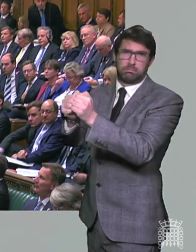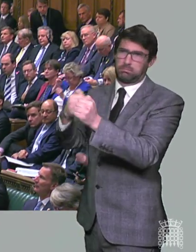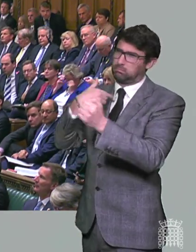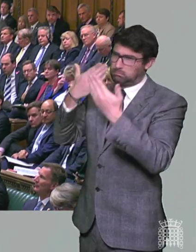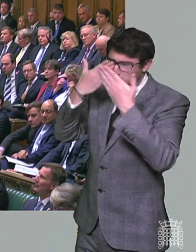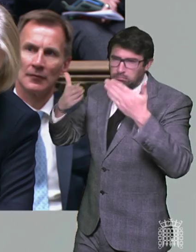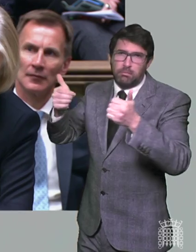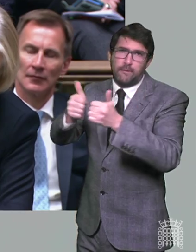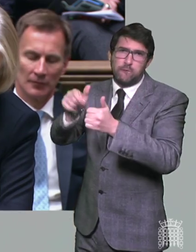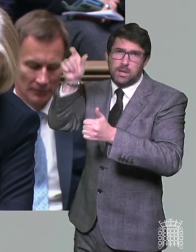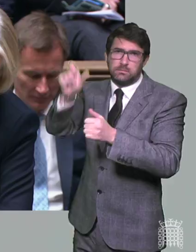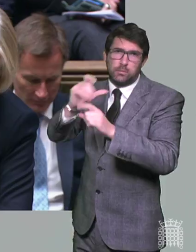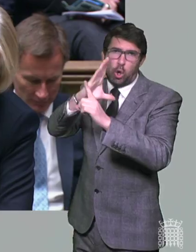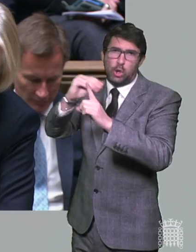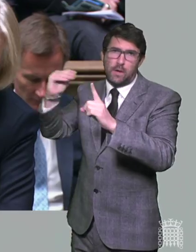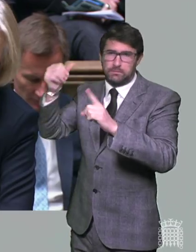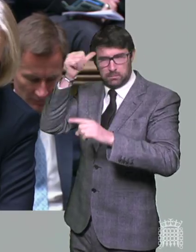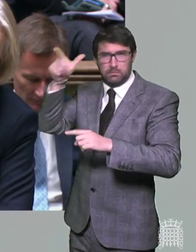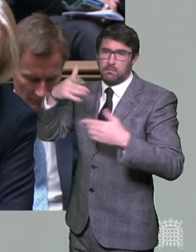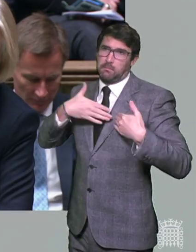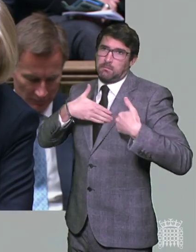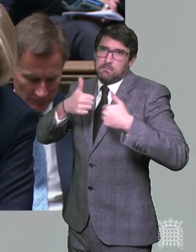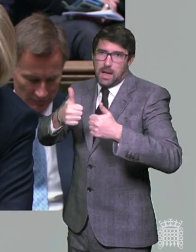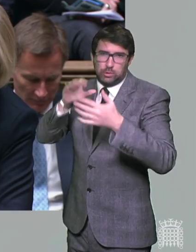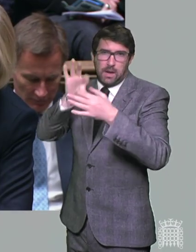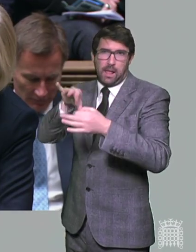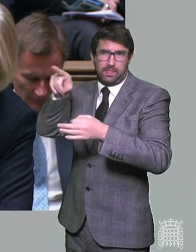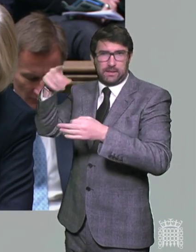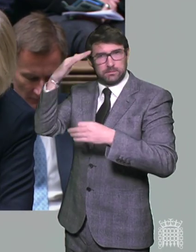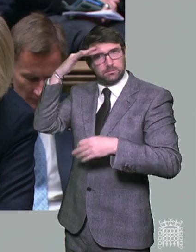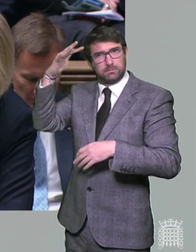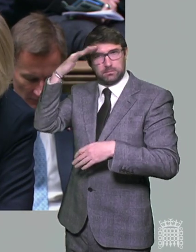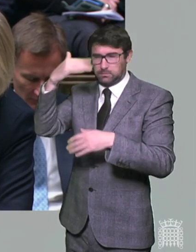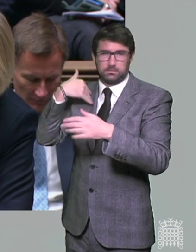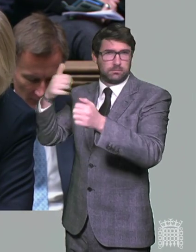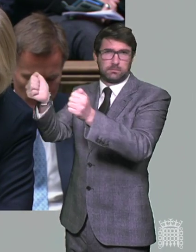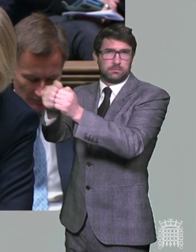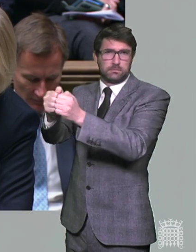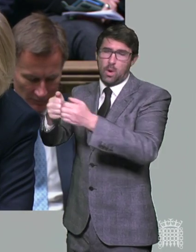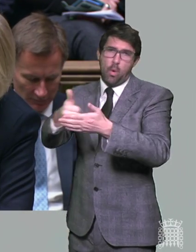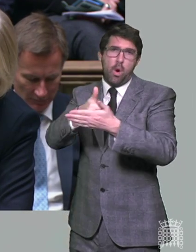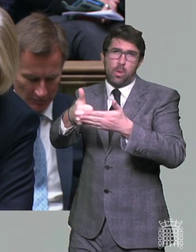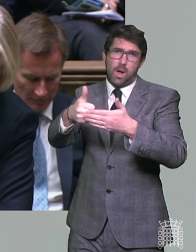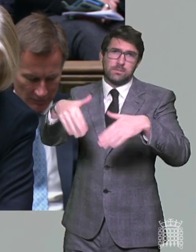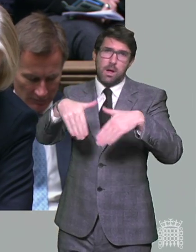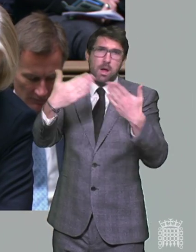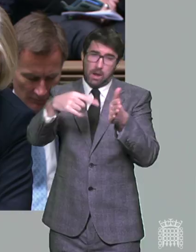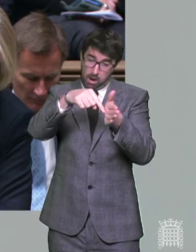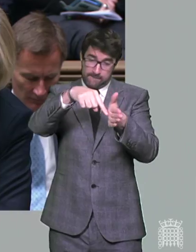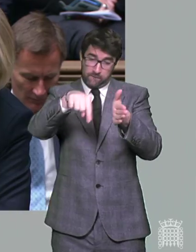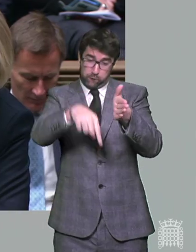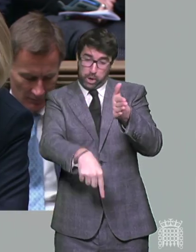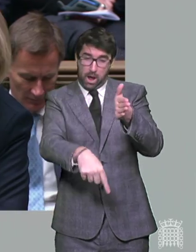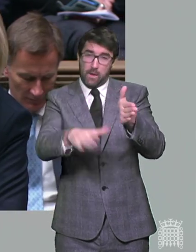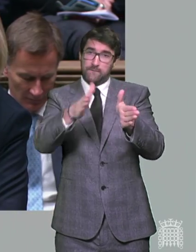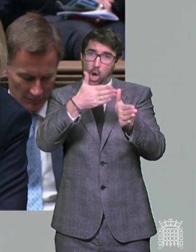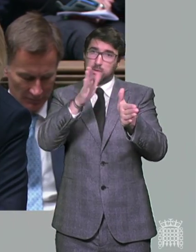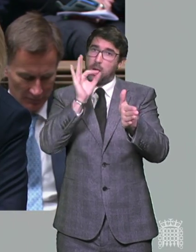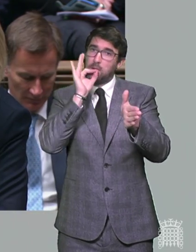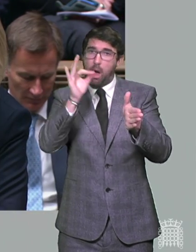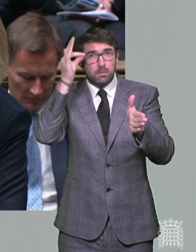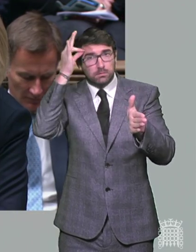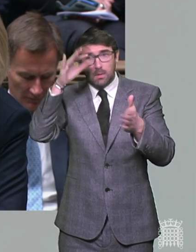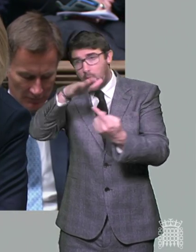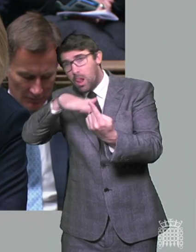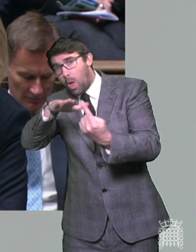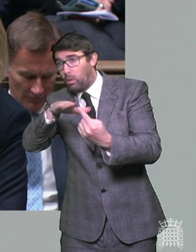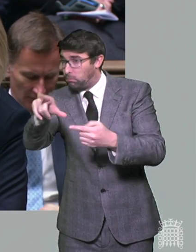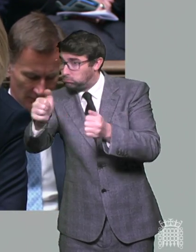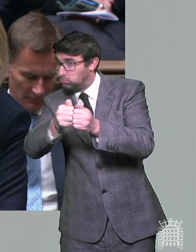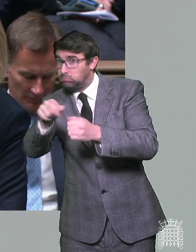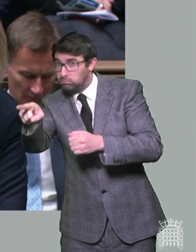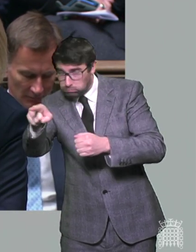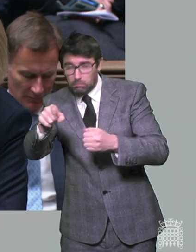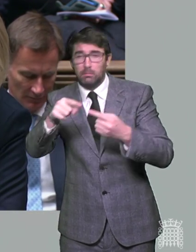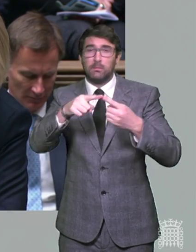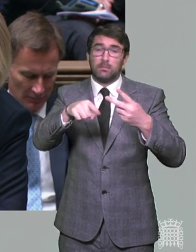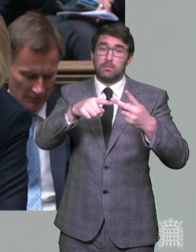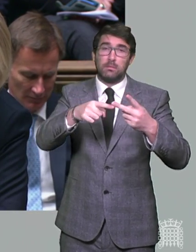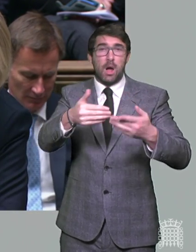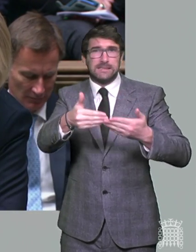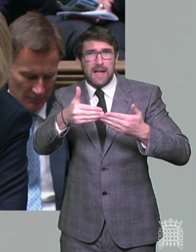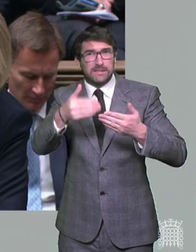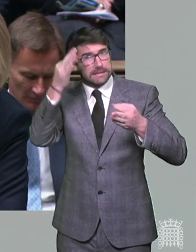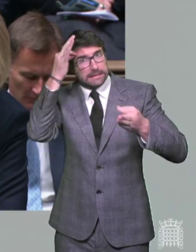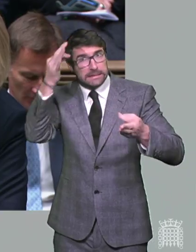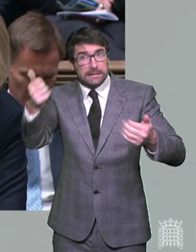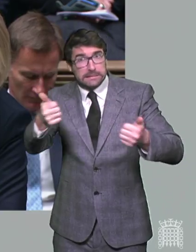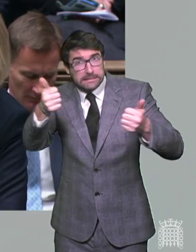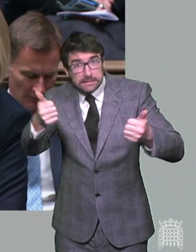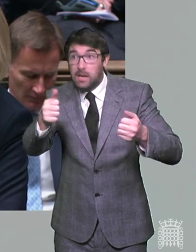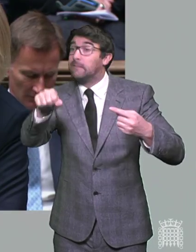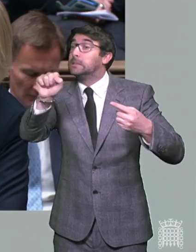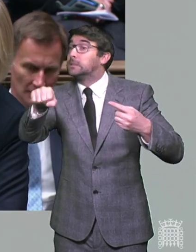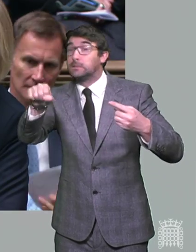I know he cares deeply about this issue. I assure him that we will consult on a robust system of local consent and give clear advice on seismic limits and safety before any fracking takes place.